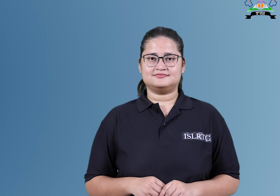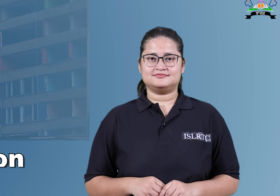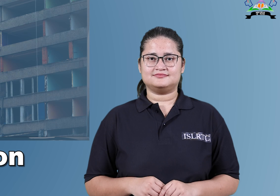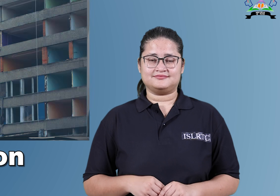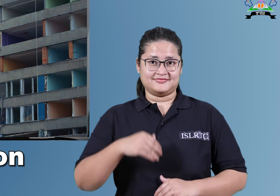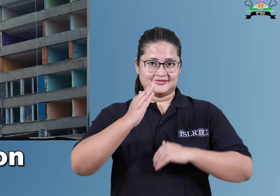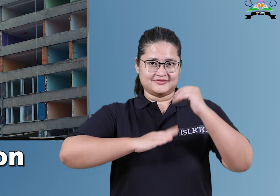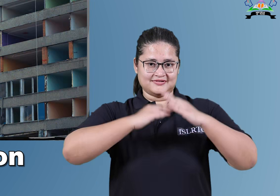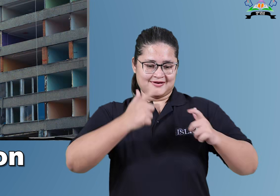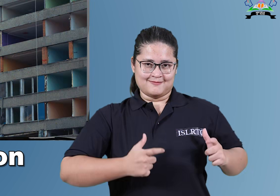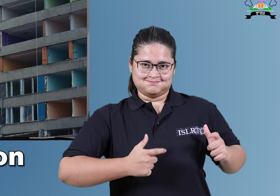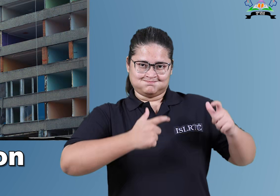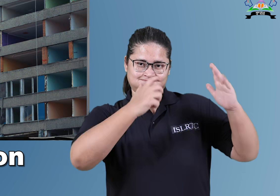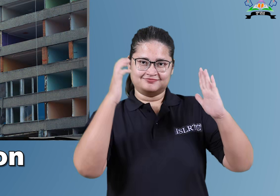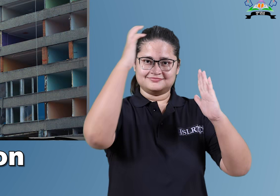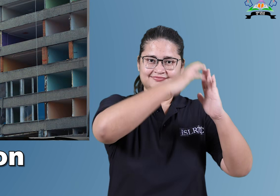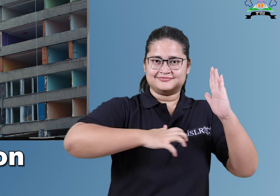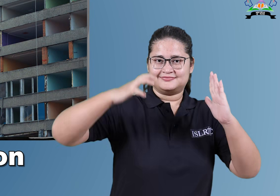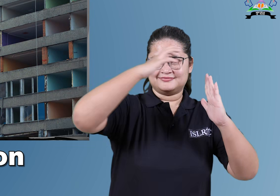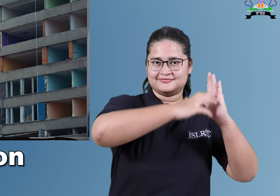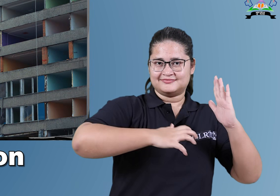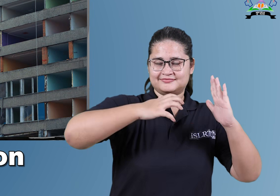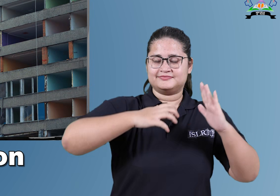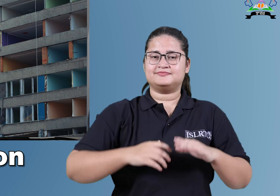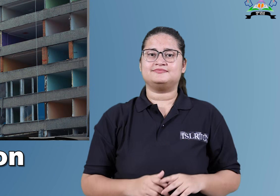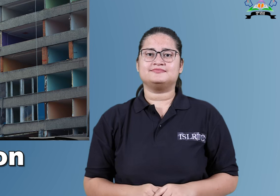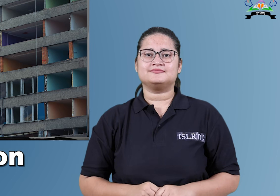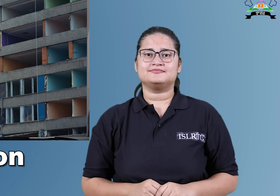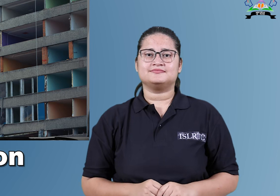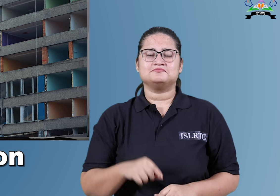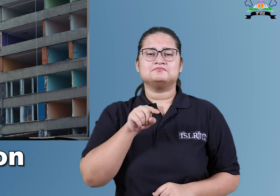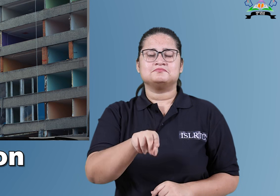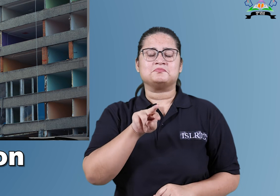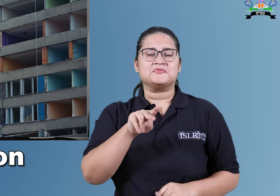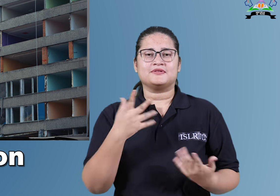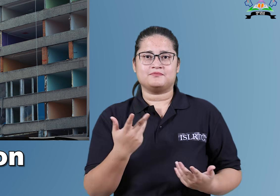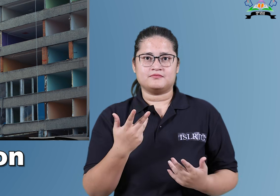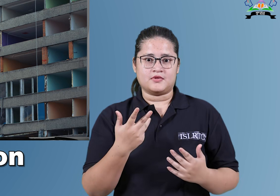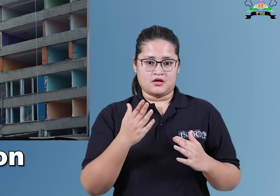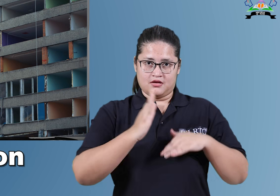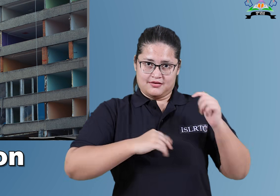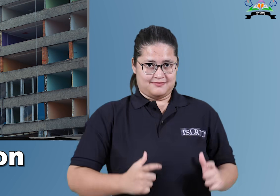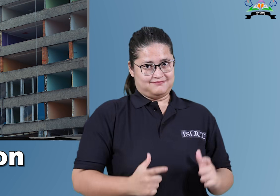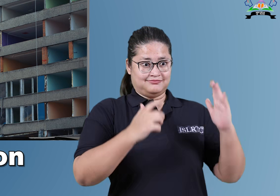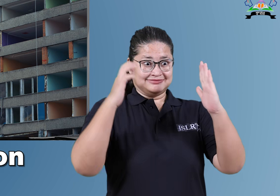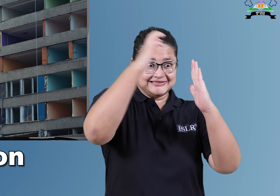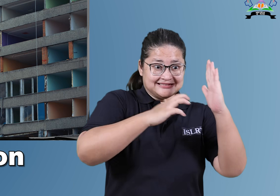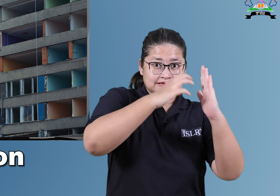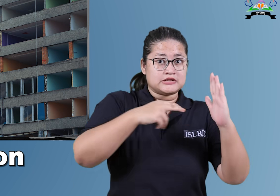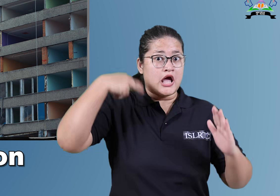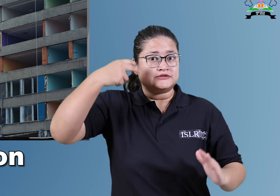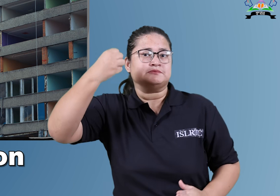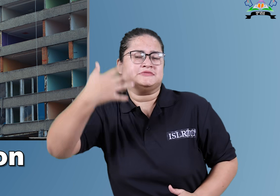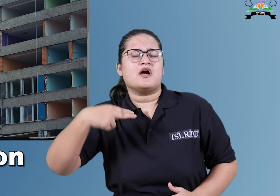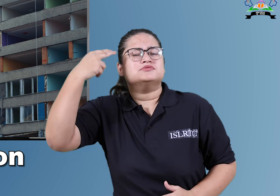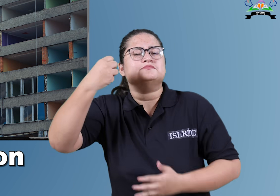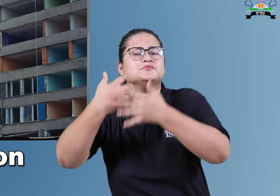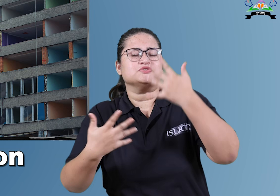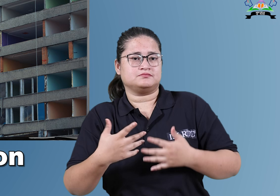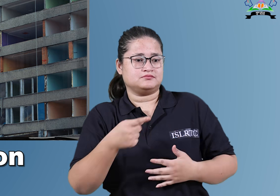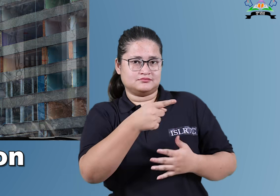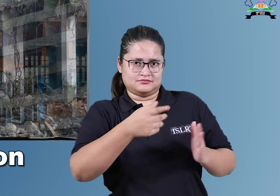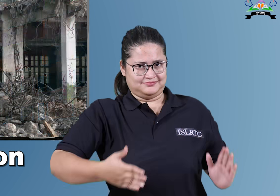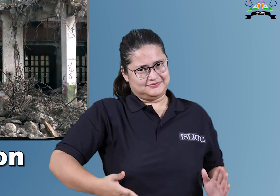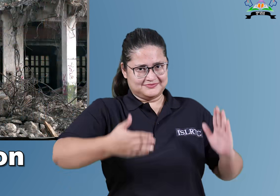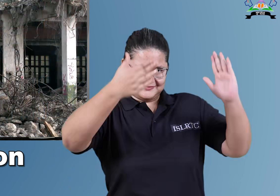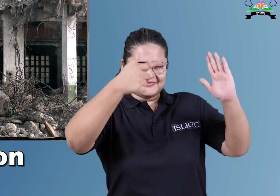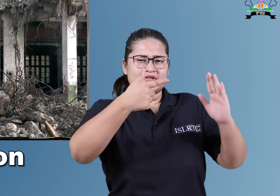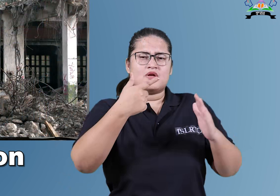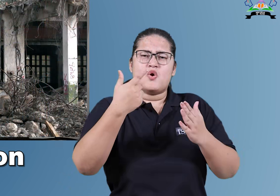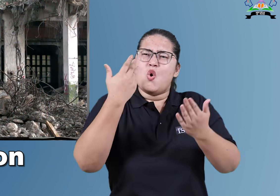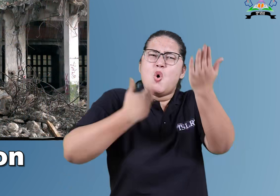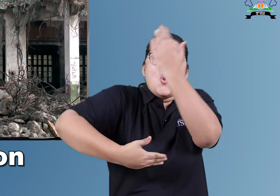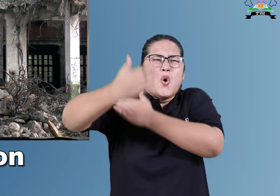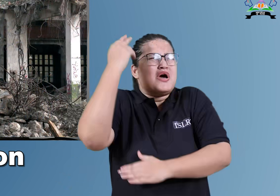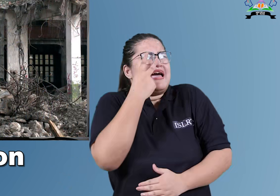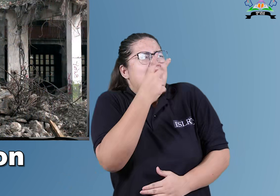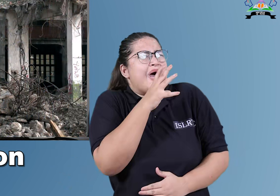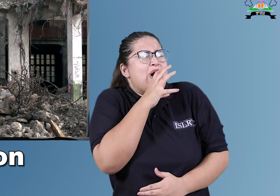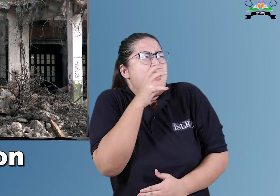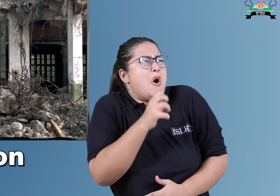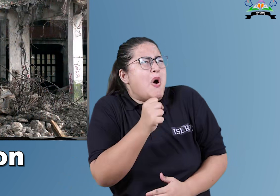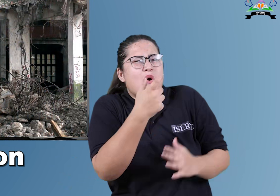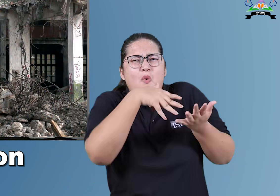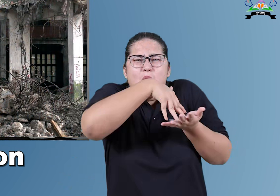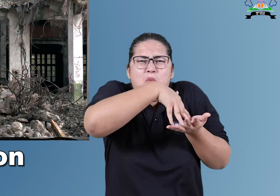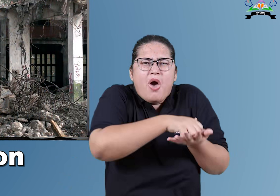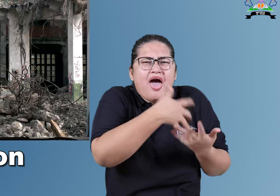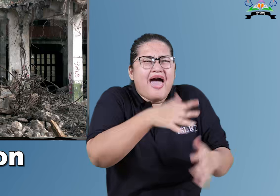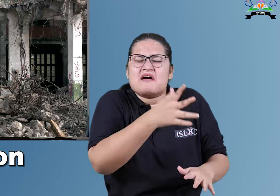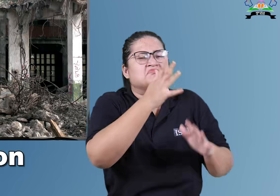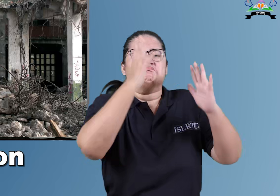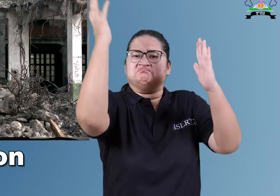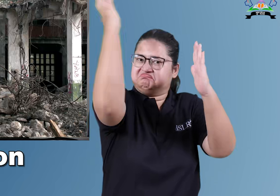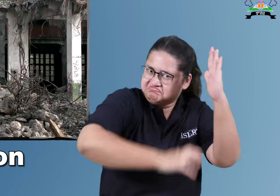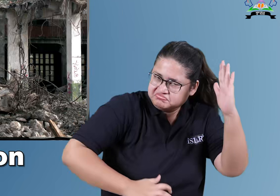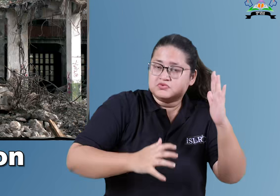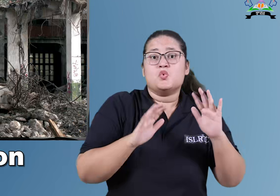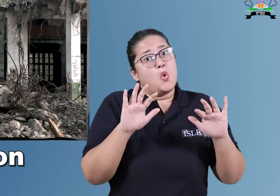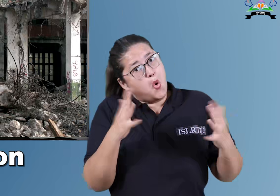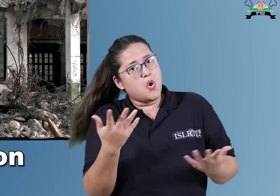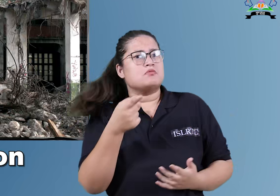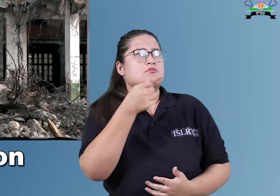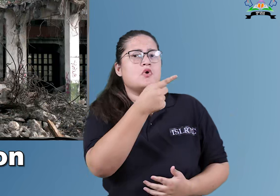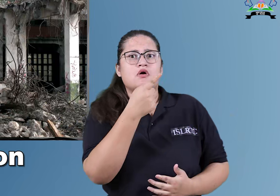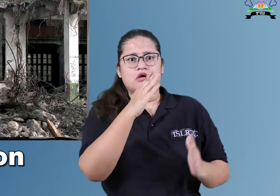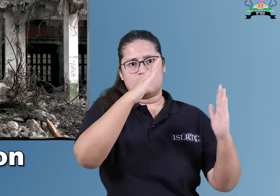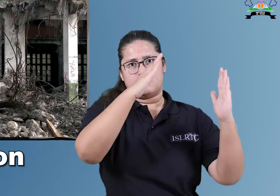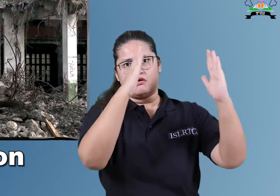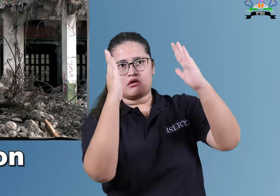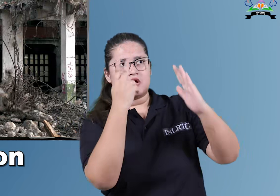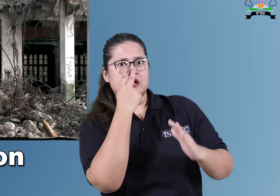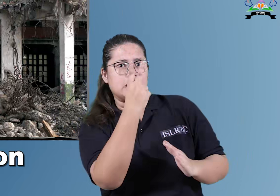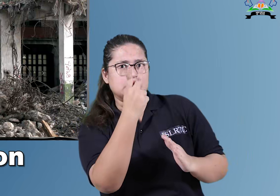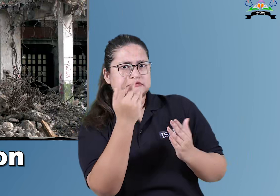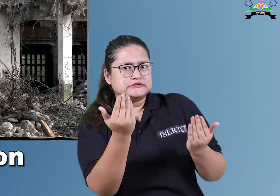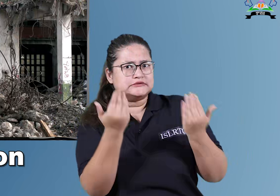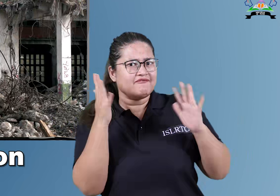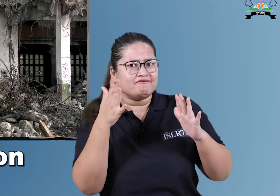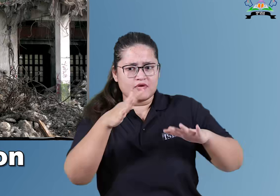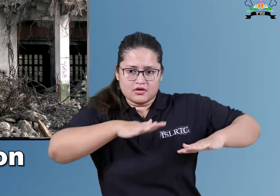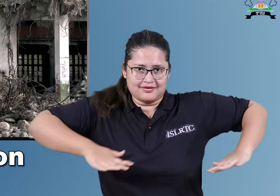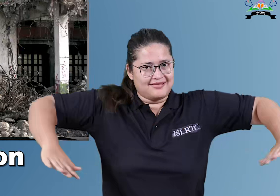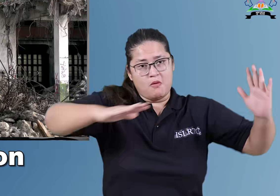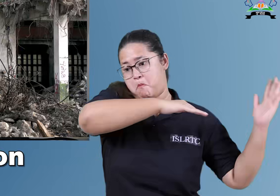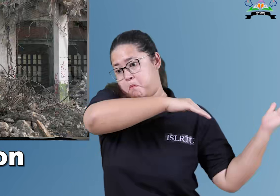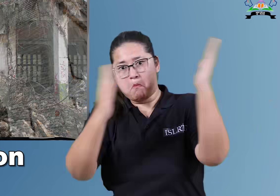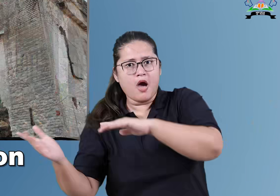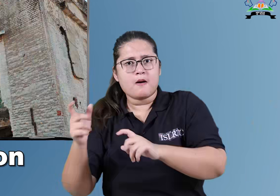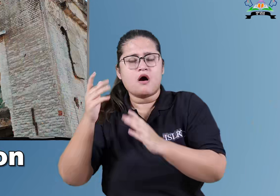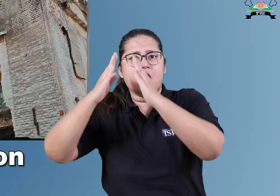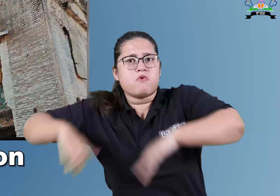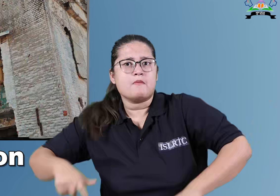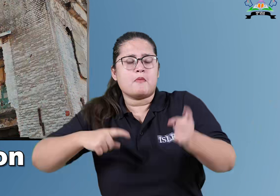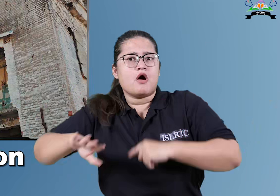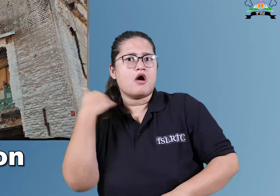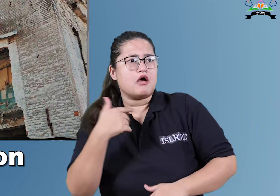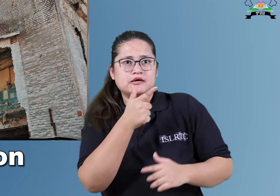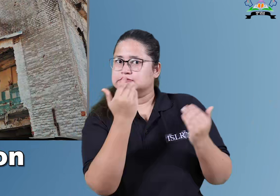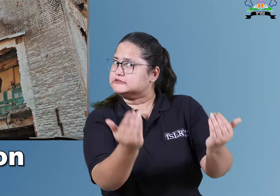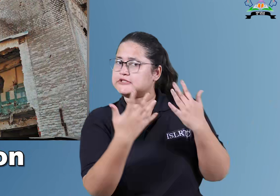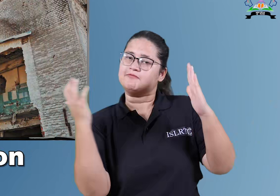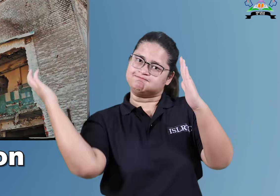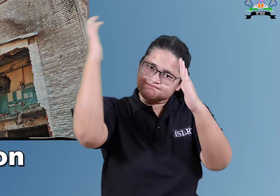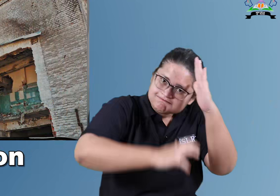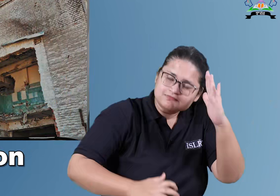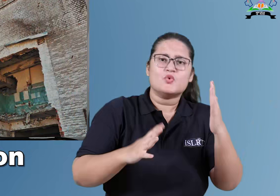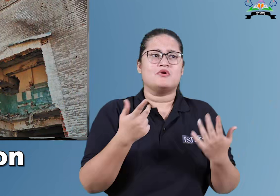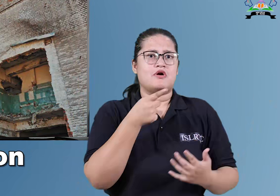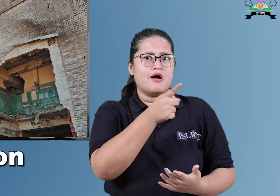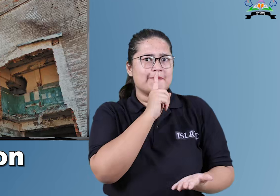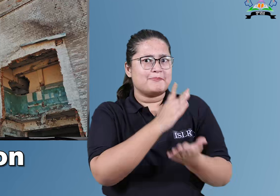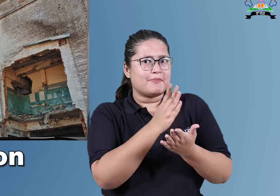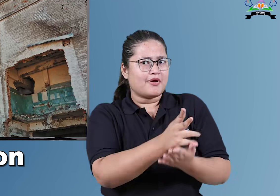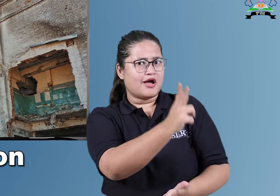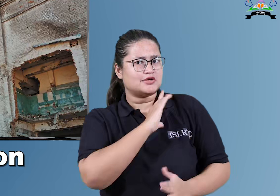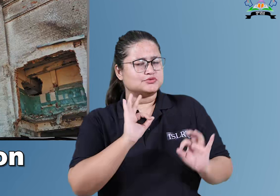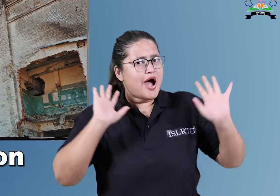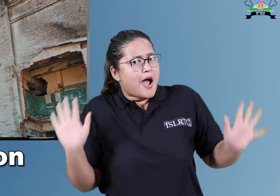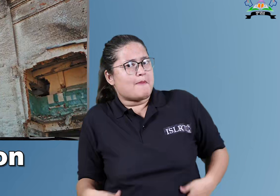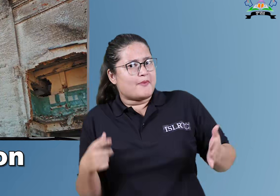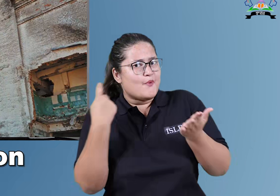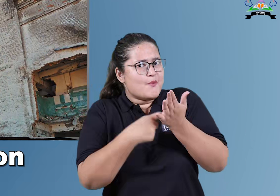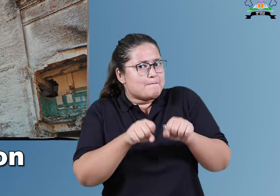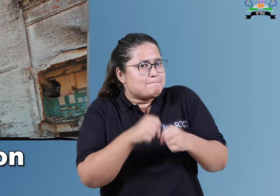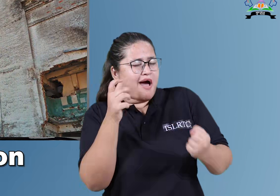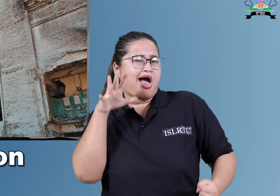Demolition Demolition is the process of tearing down the building. This can happen for many reasons. If the building is old, is under danger of collapsing and hence unsafe for the neighborhood, or has been constructed illegally.